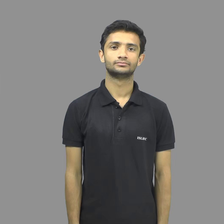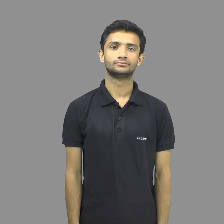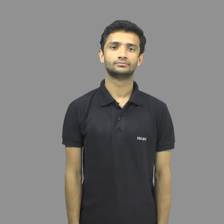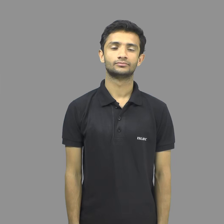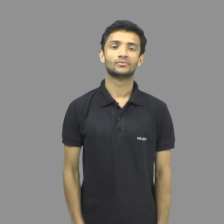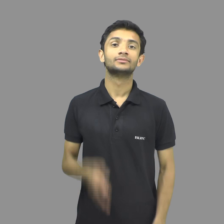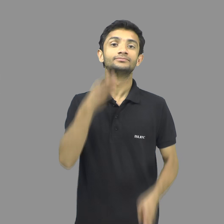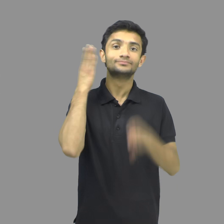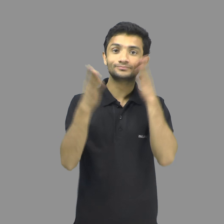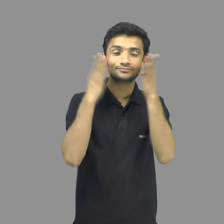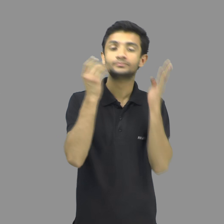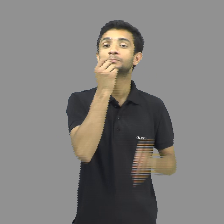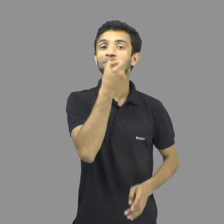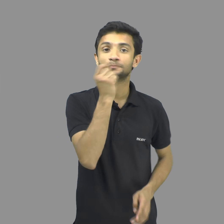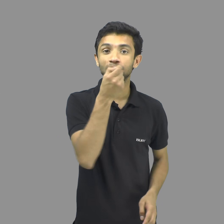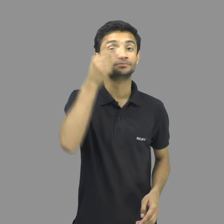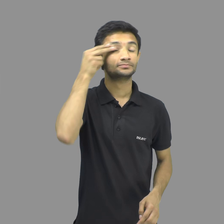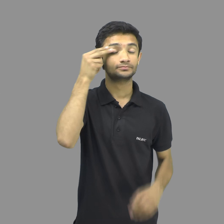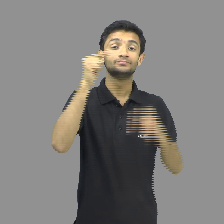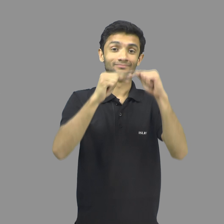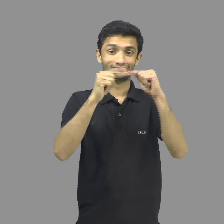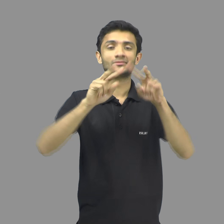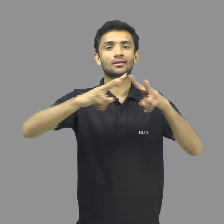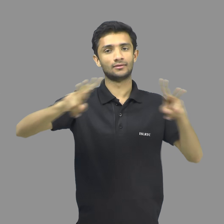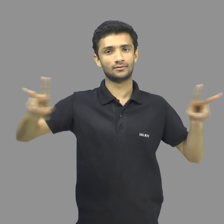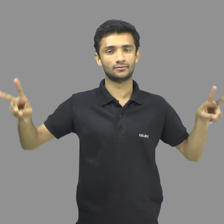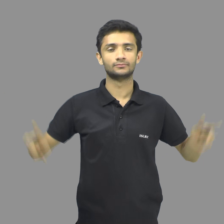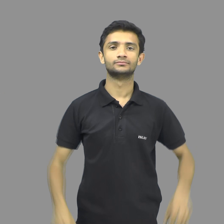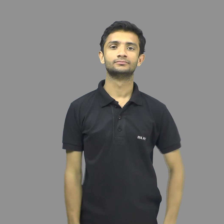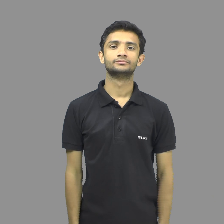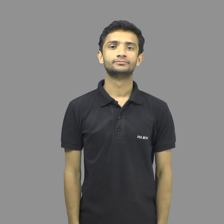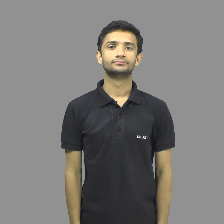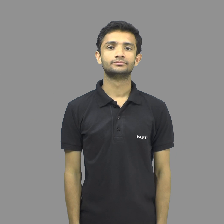Cosmetics